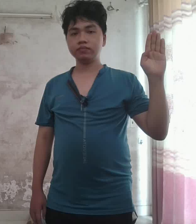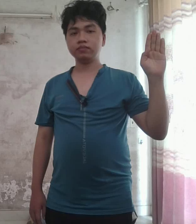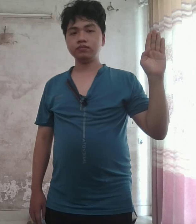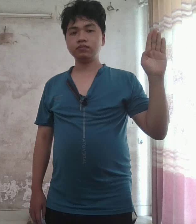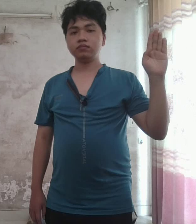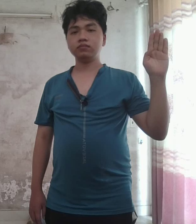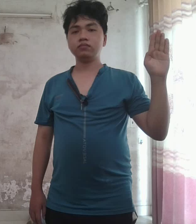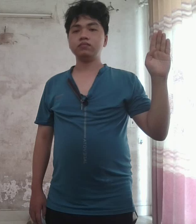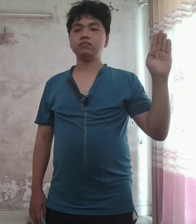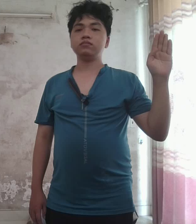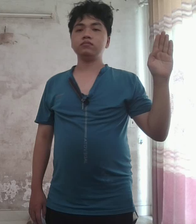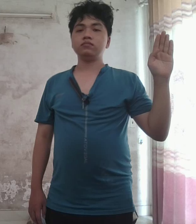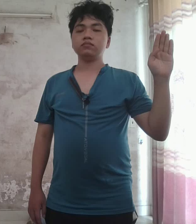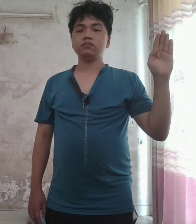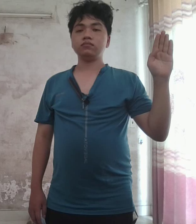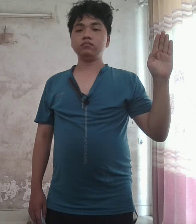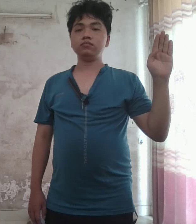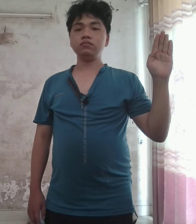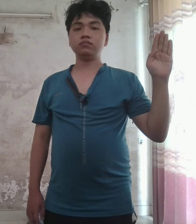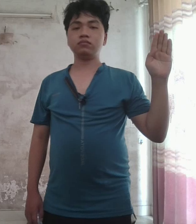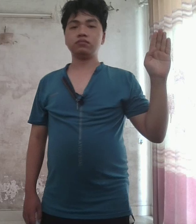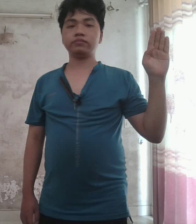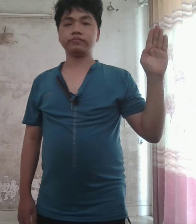b